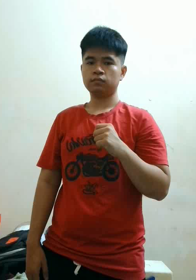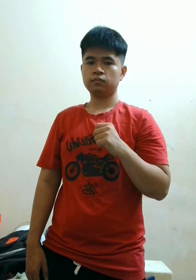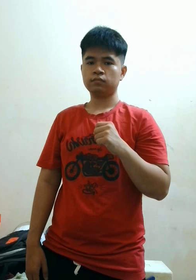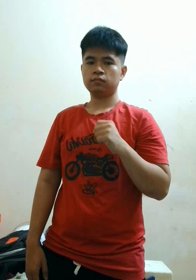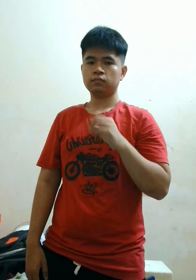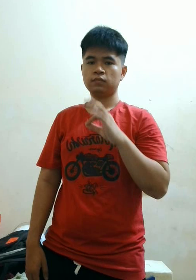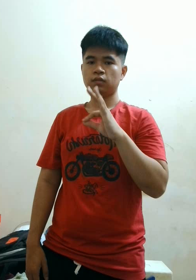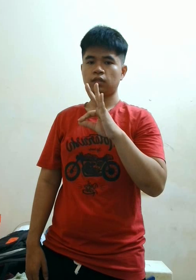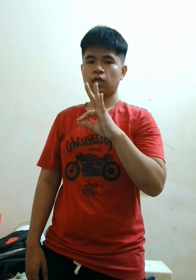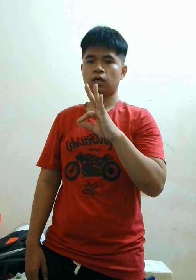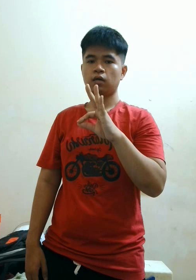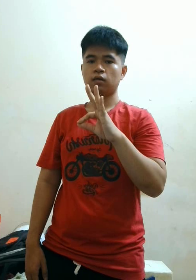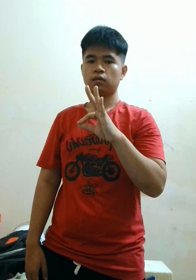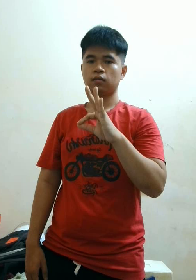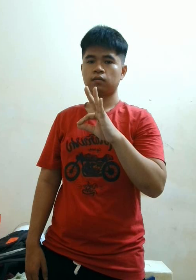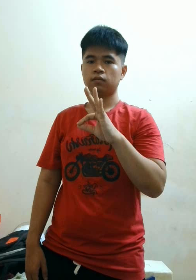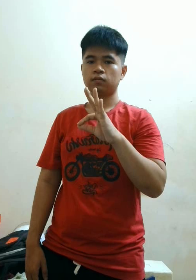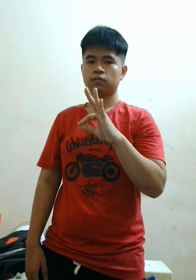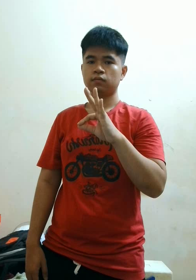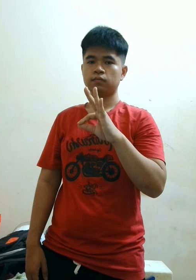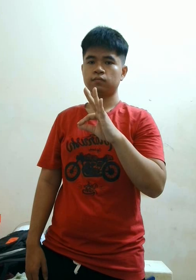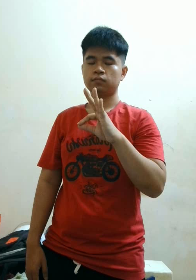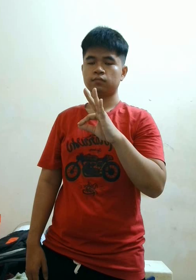t